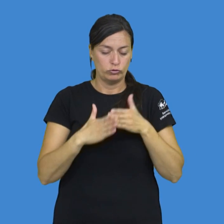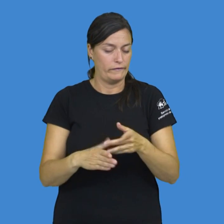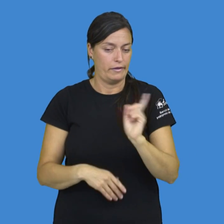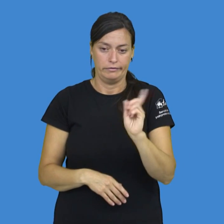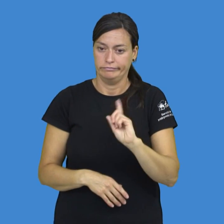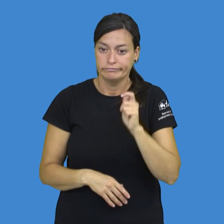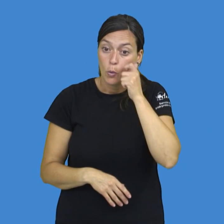no